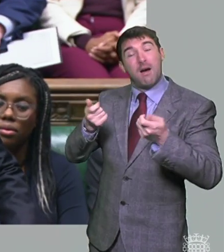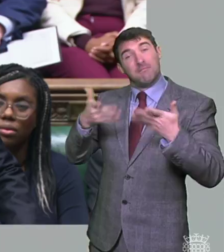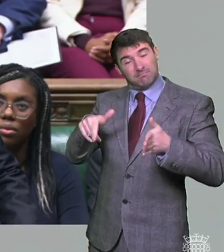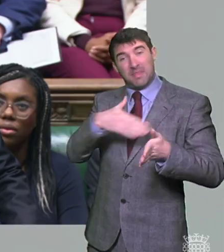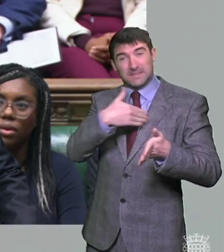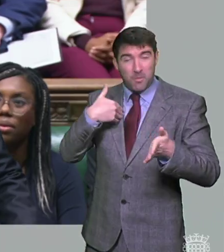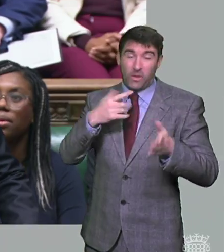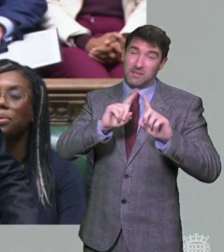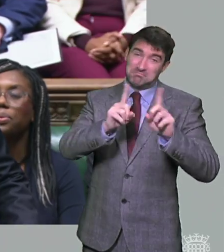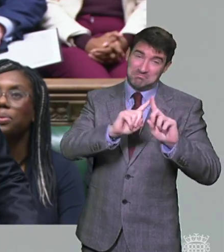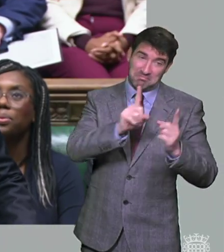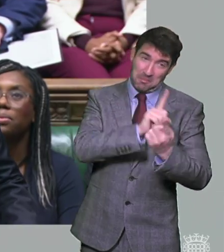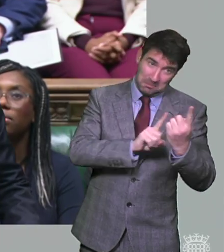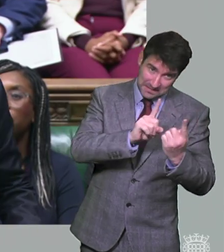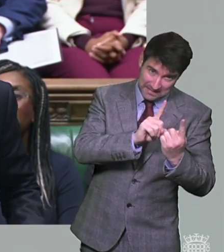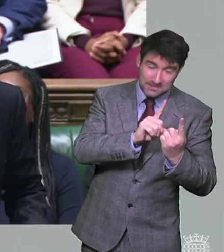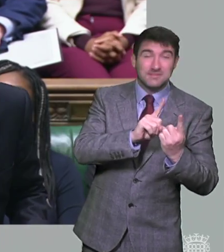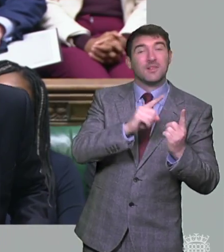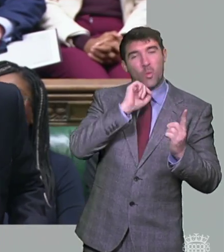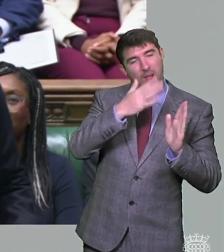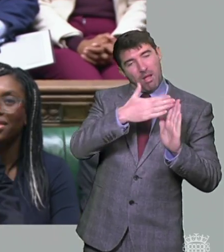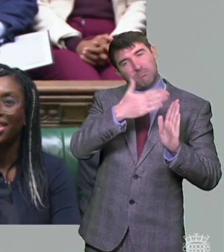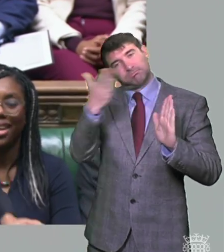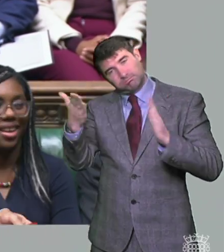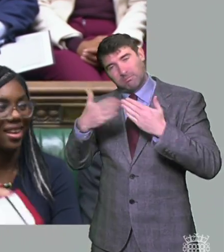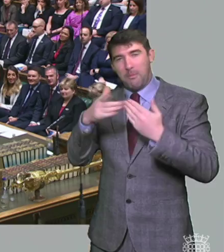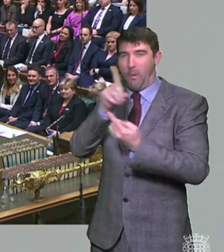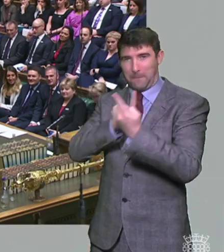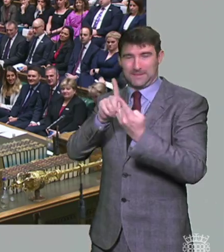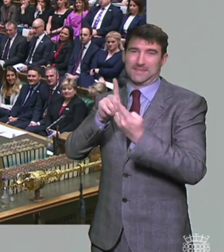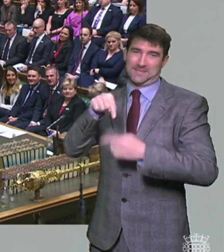In addition to my duties in this House, I shall have further such meetings later today.